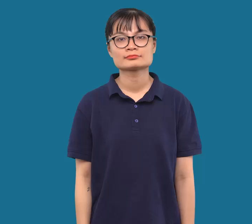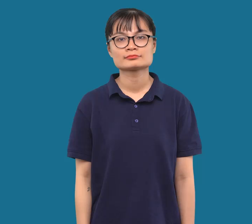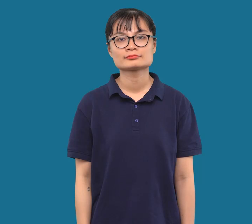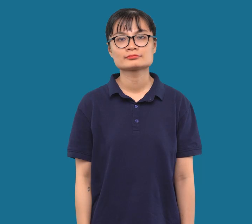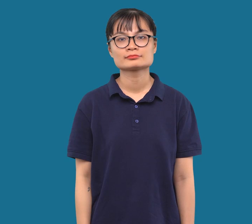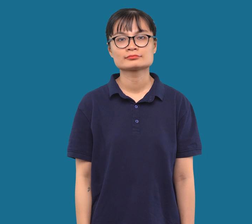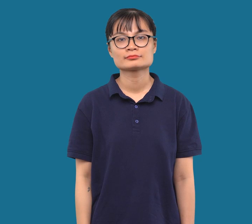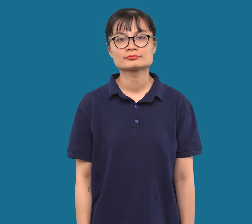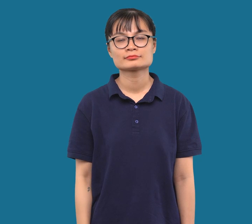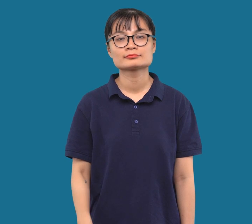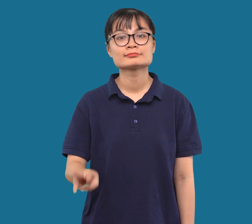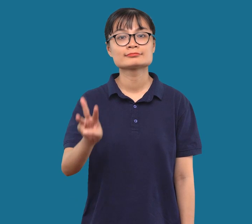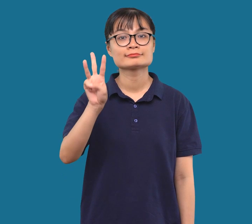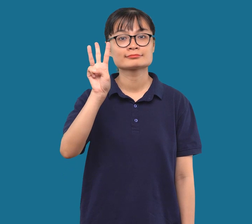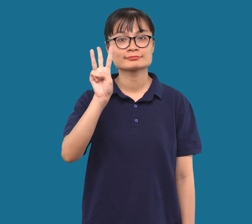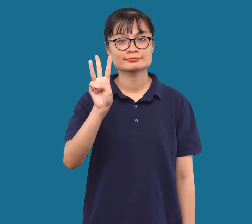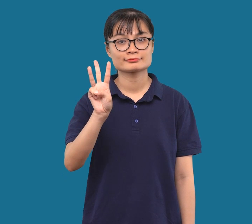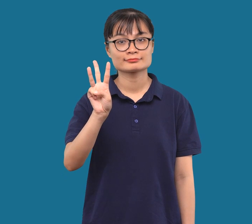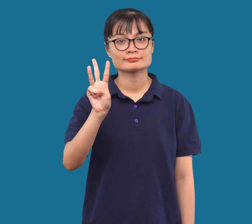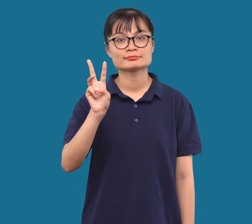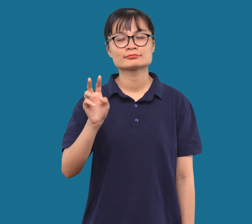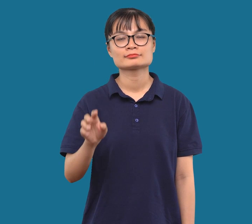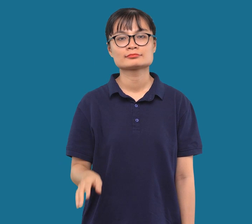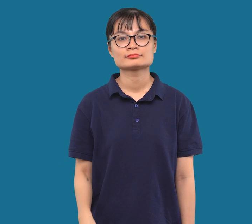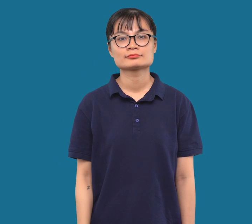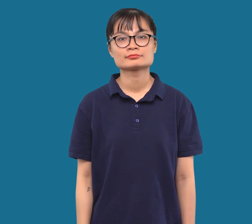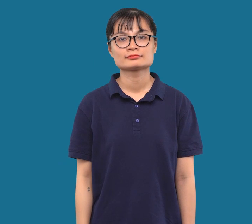3